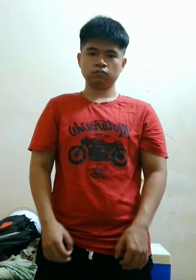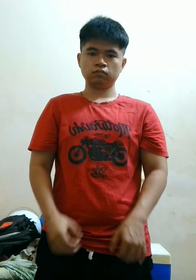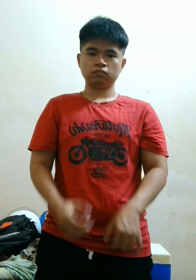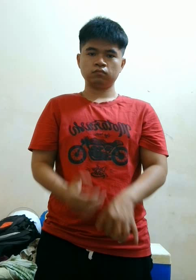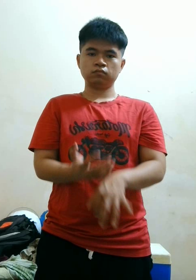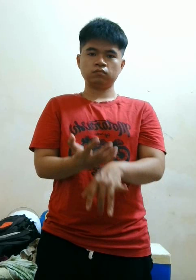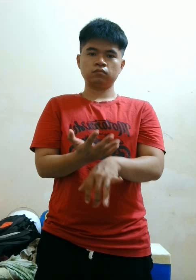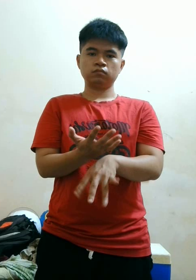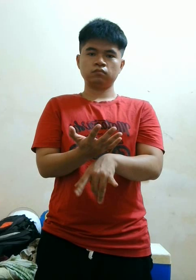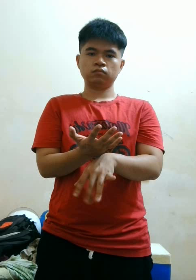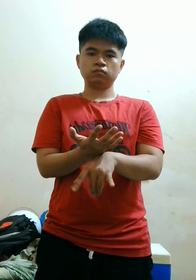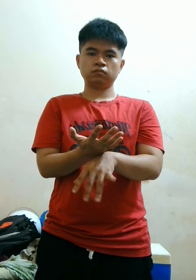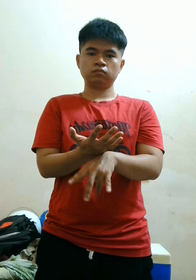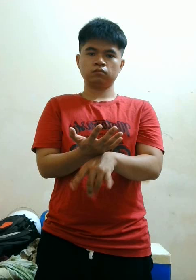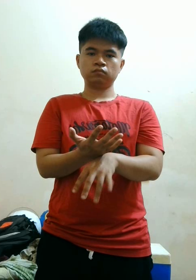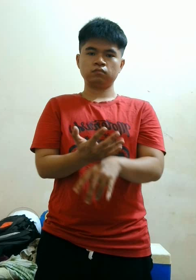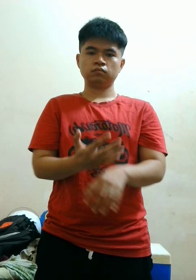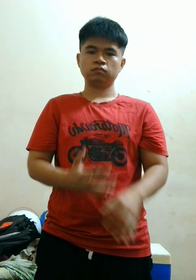ca phe